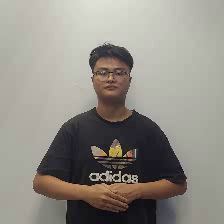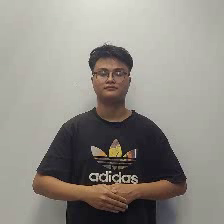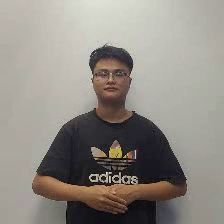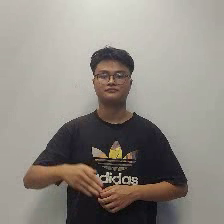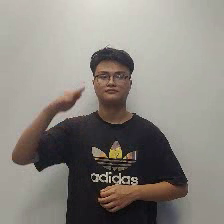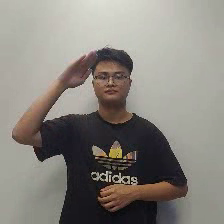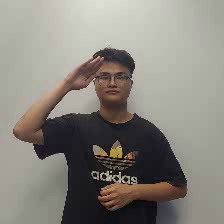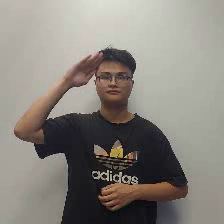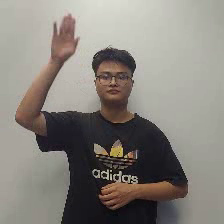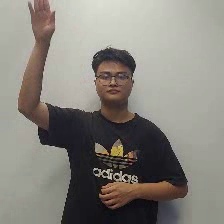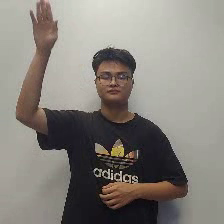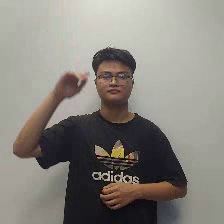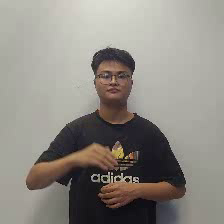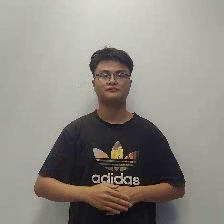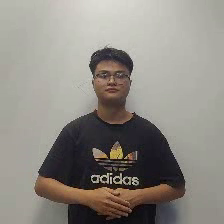Chào